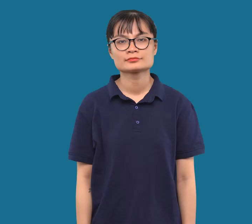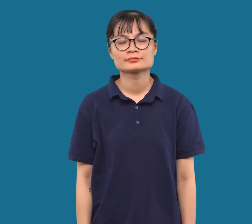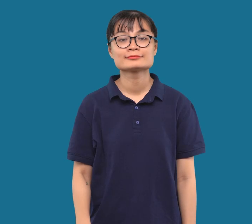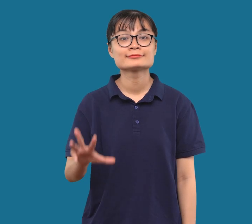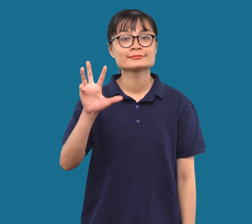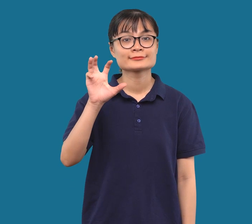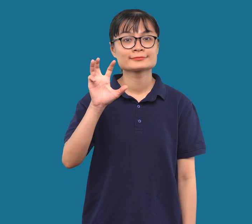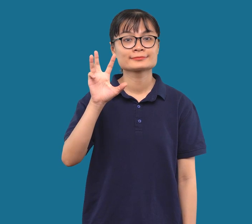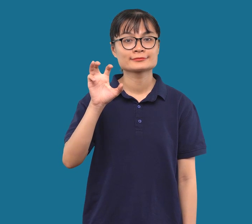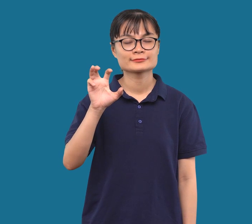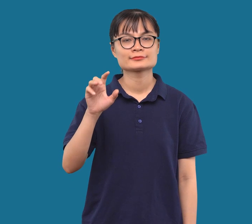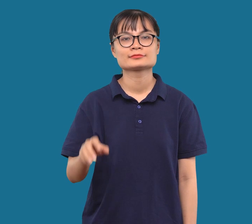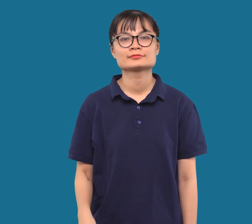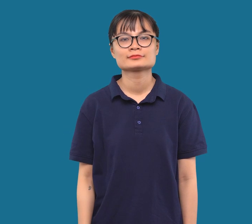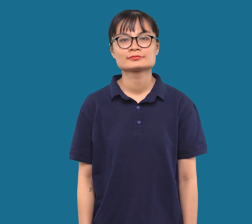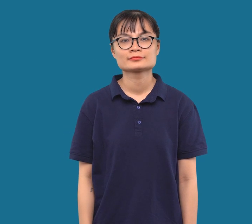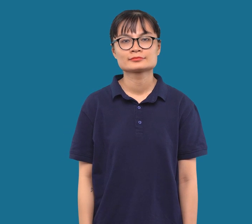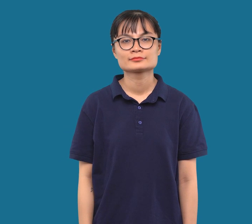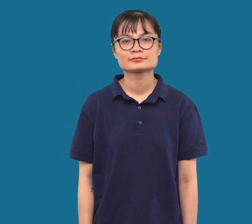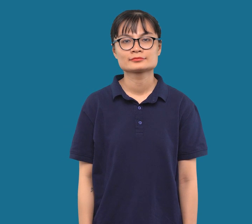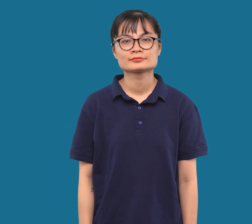90